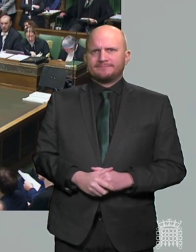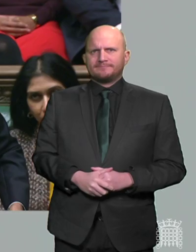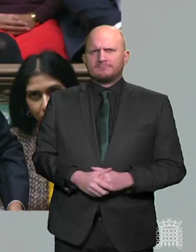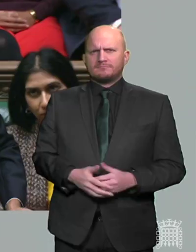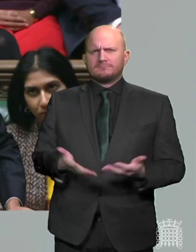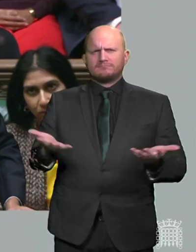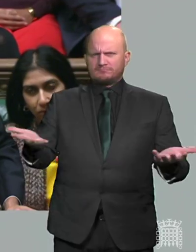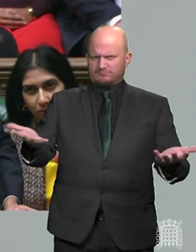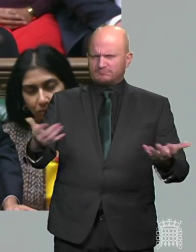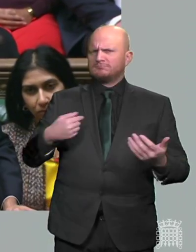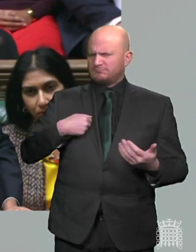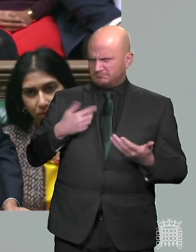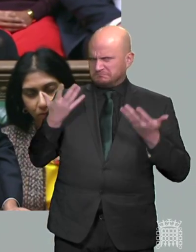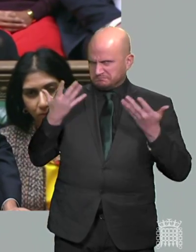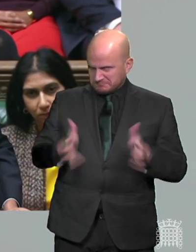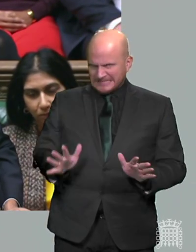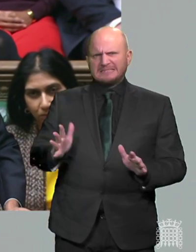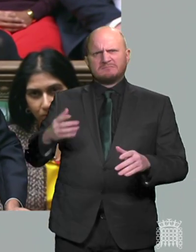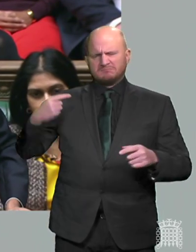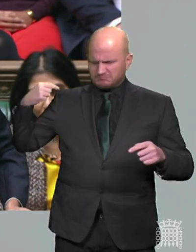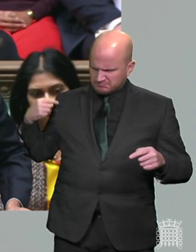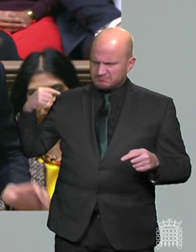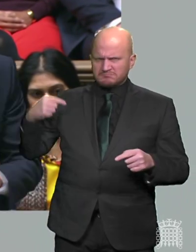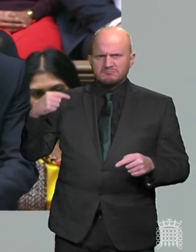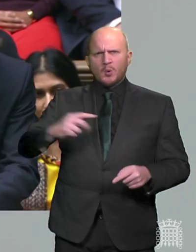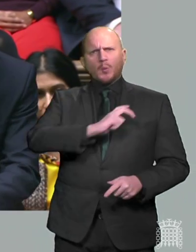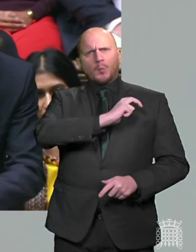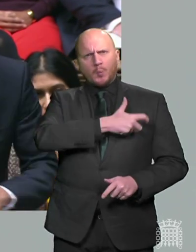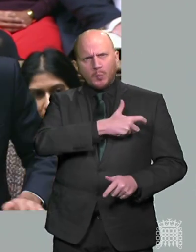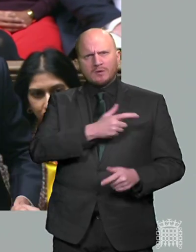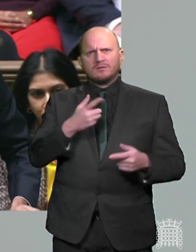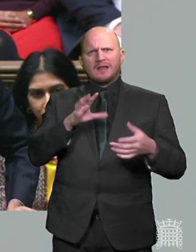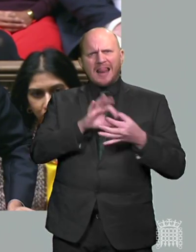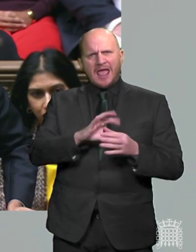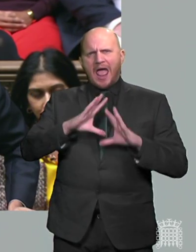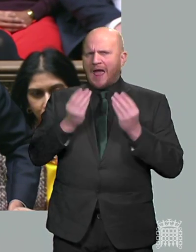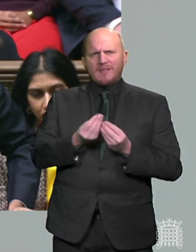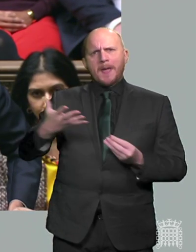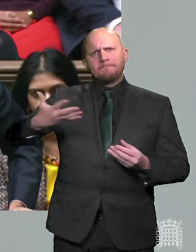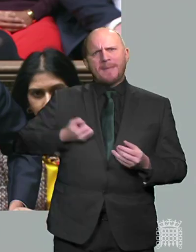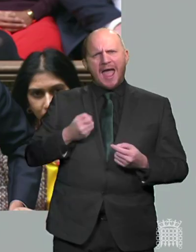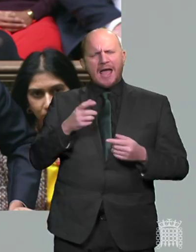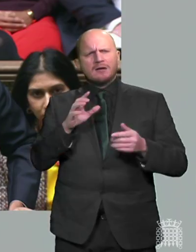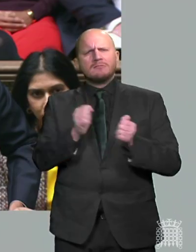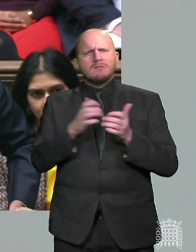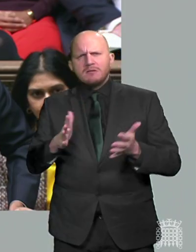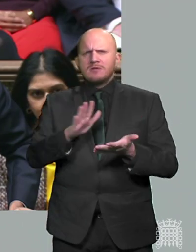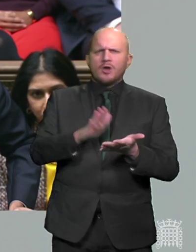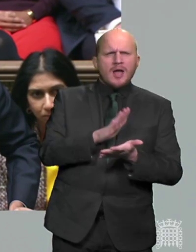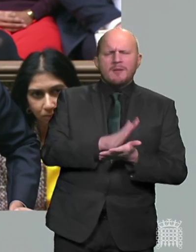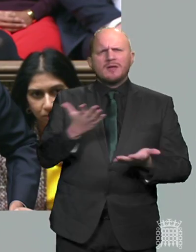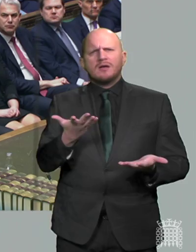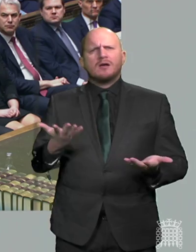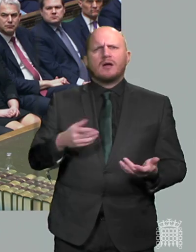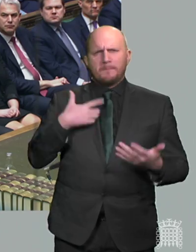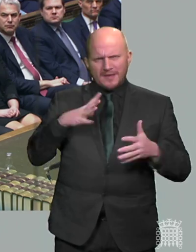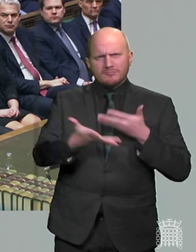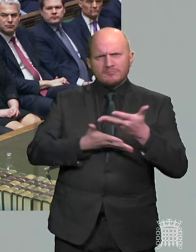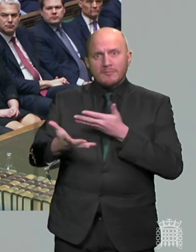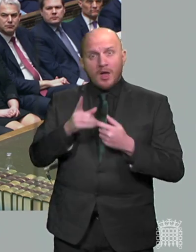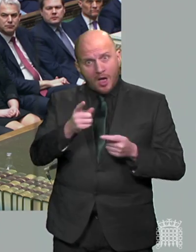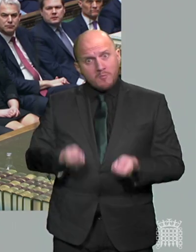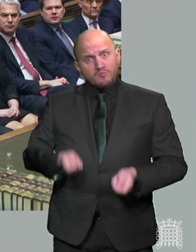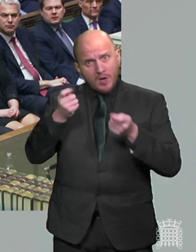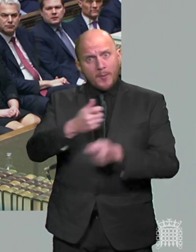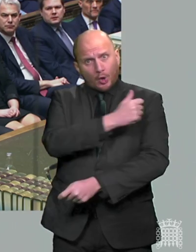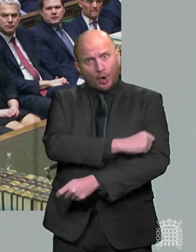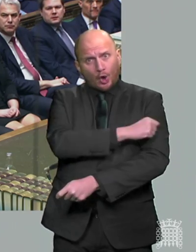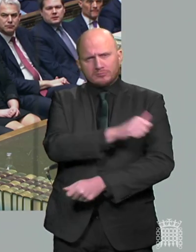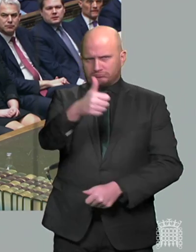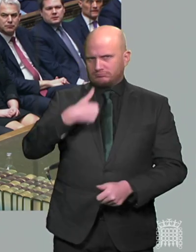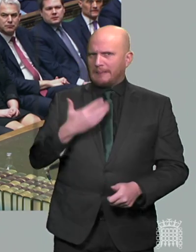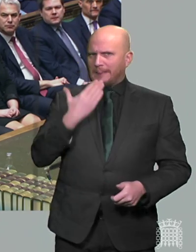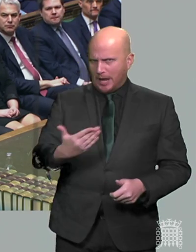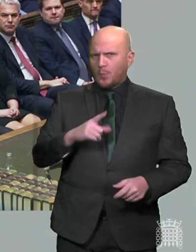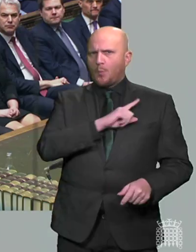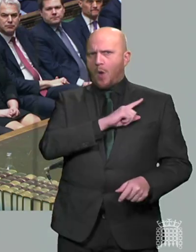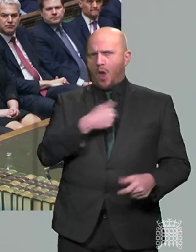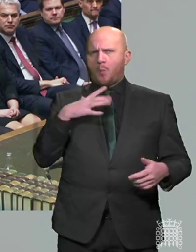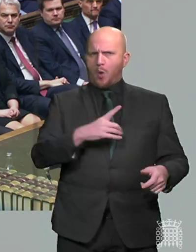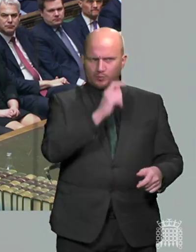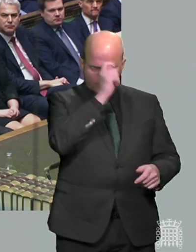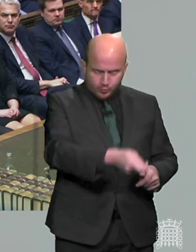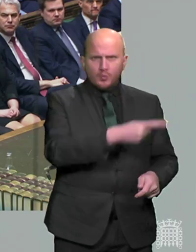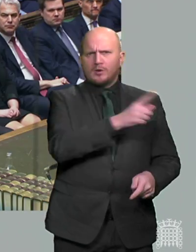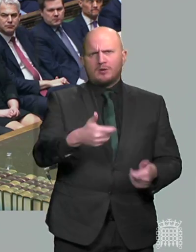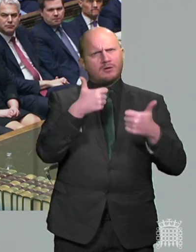We have consistently spoken to all the unions involved in all the pay disputes that there are, but I am glad the right honourable and learned Gentleman has raised our nurses, because they do incredible work.